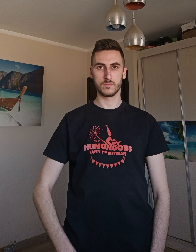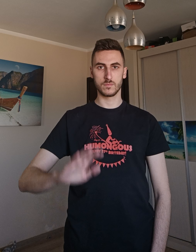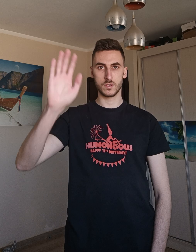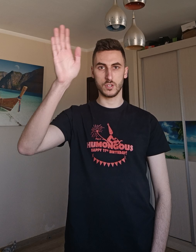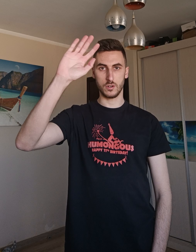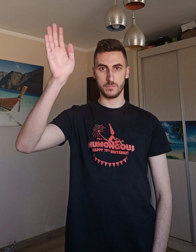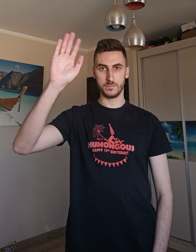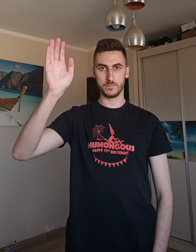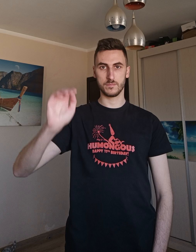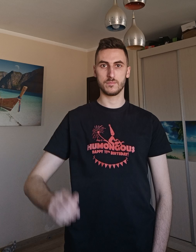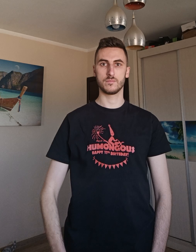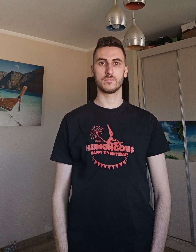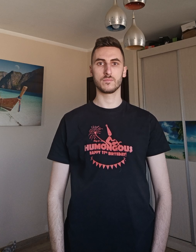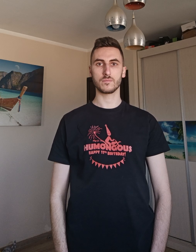שלום